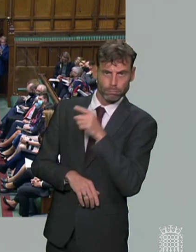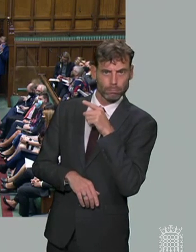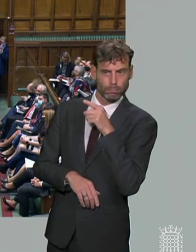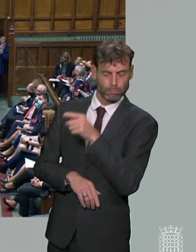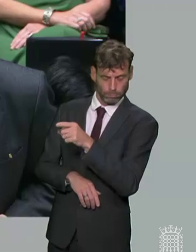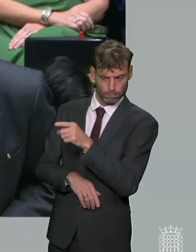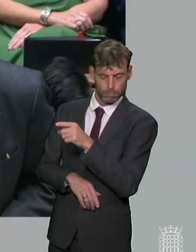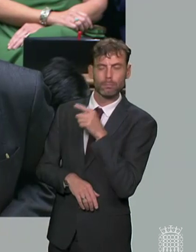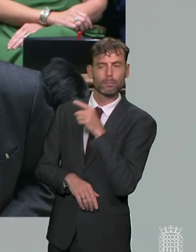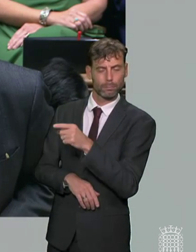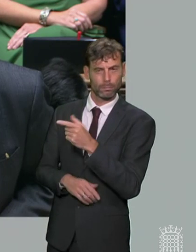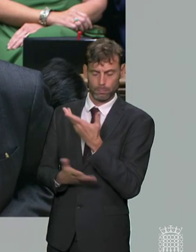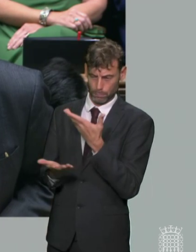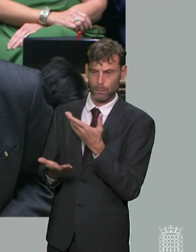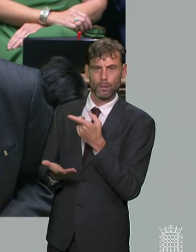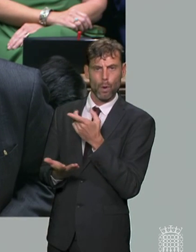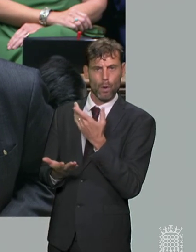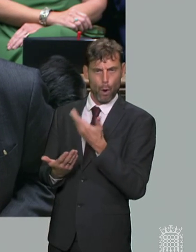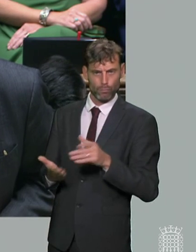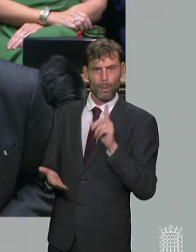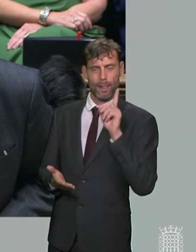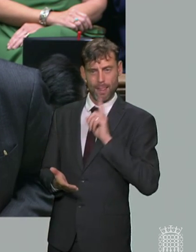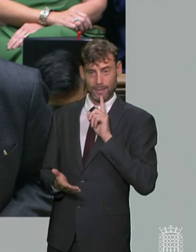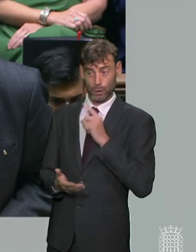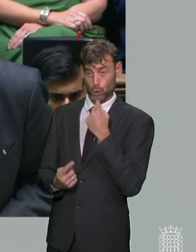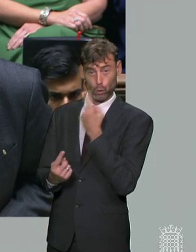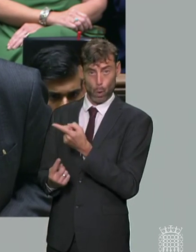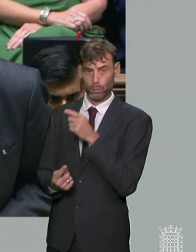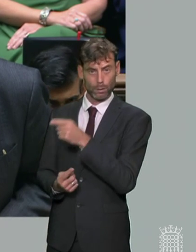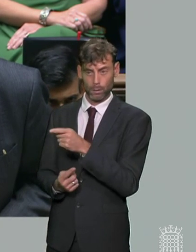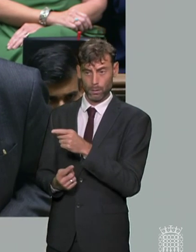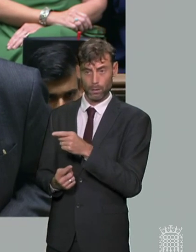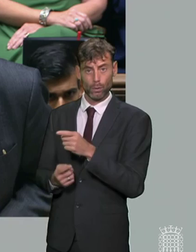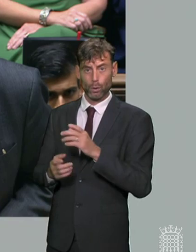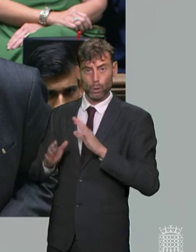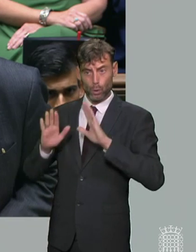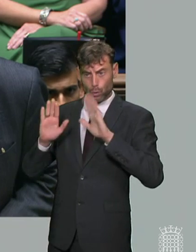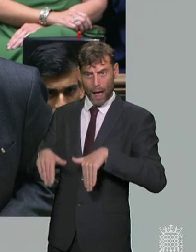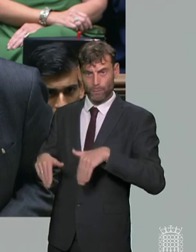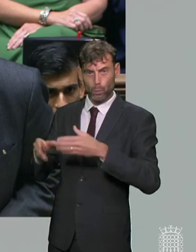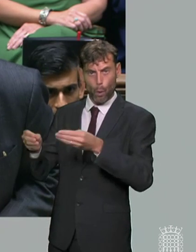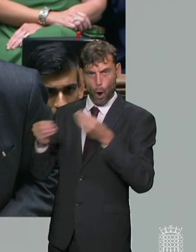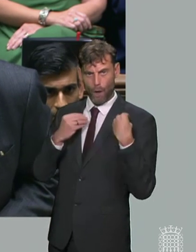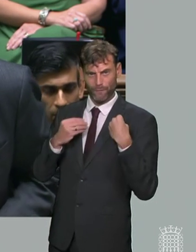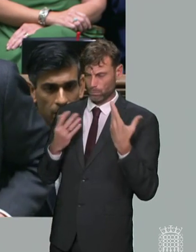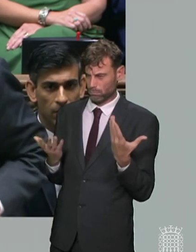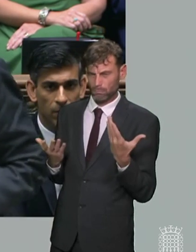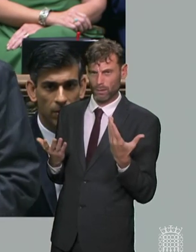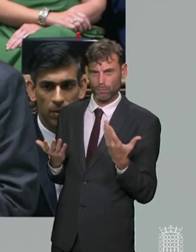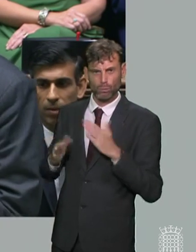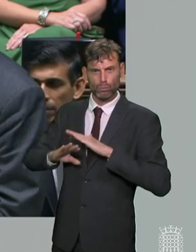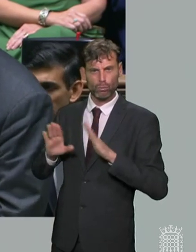If the honourable Lady’s constituents are being told that they do not have to remove that cladding, then the answer is no.